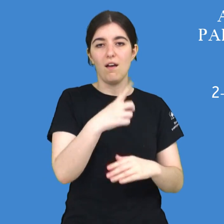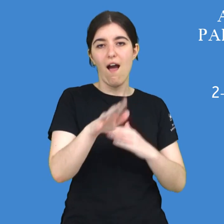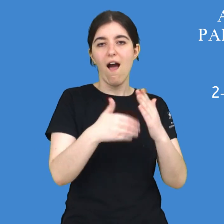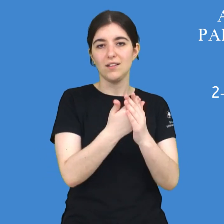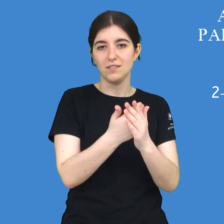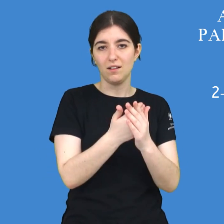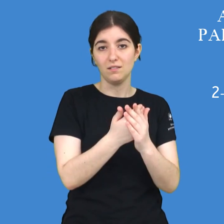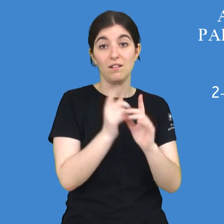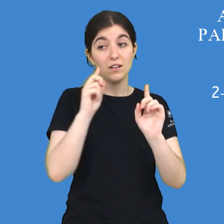hasta